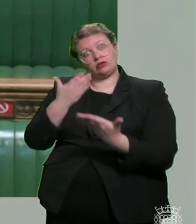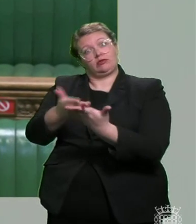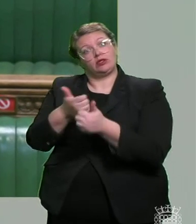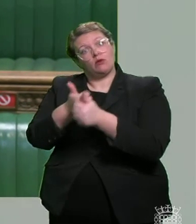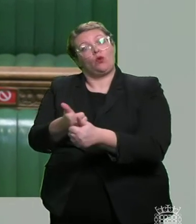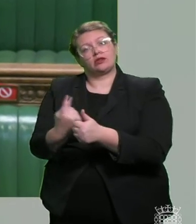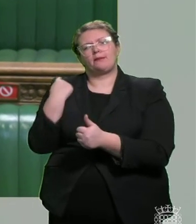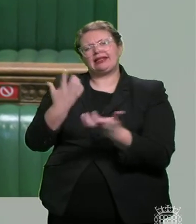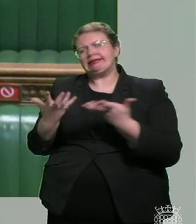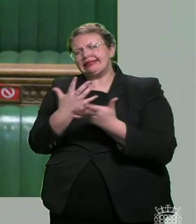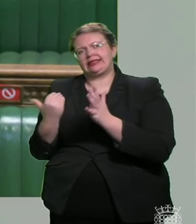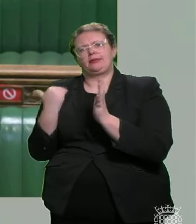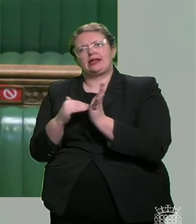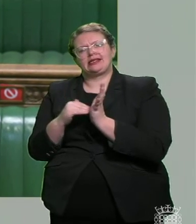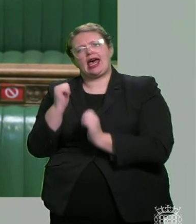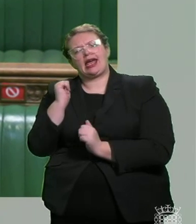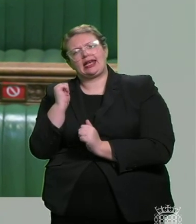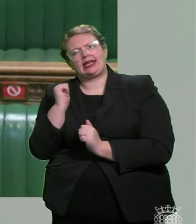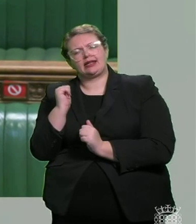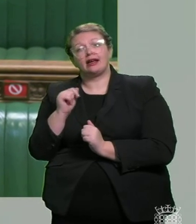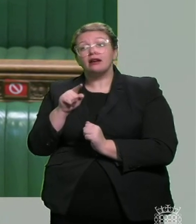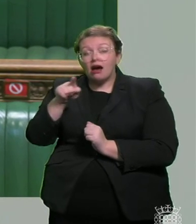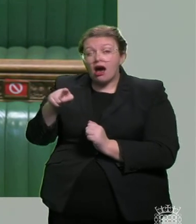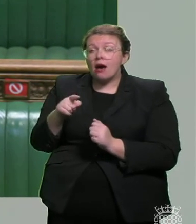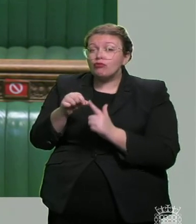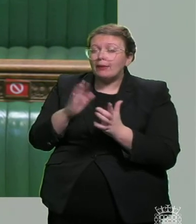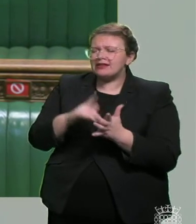What did he do? He ordered his MPs to abstain.